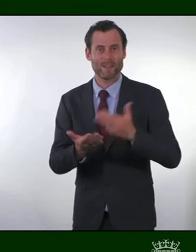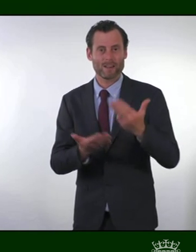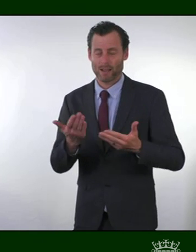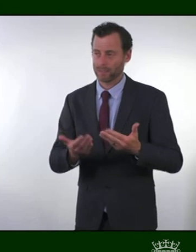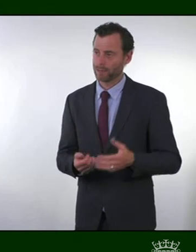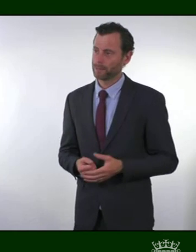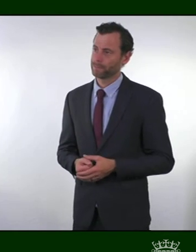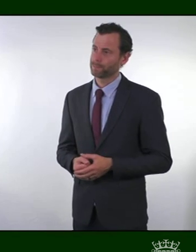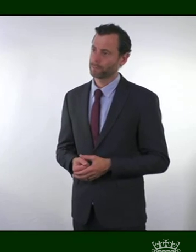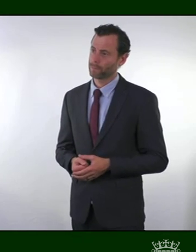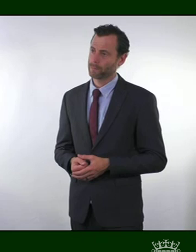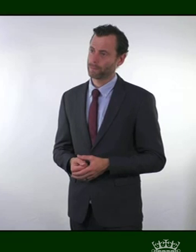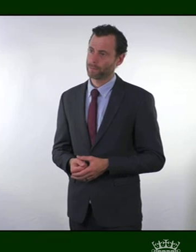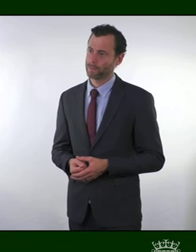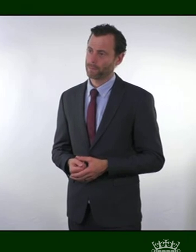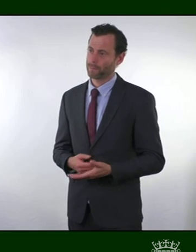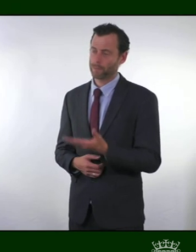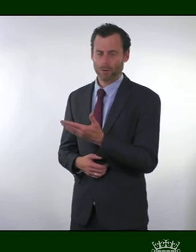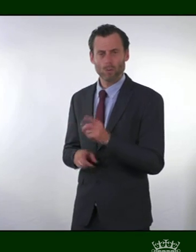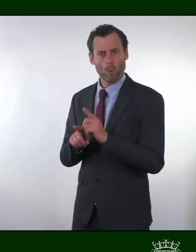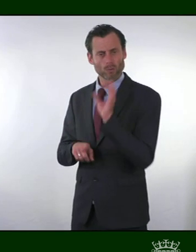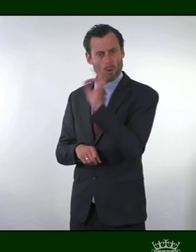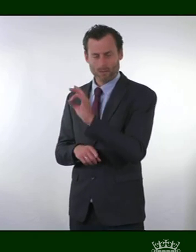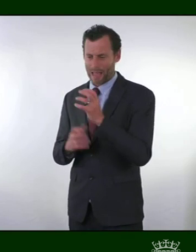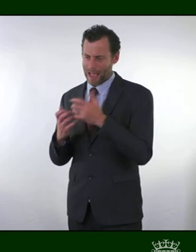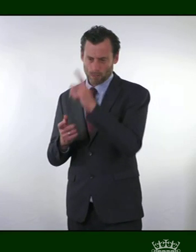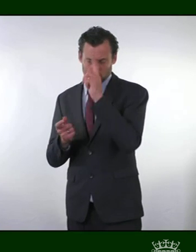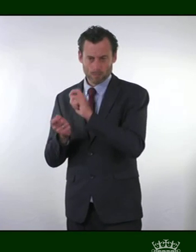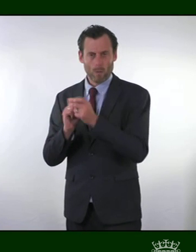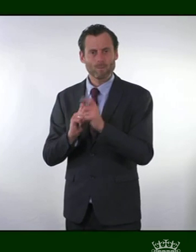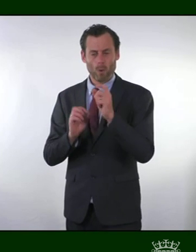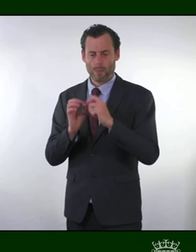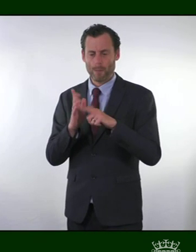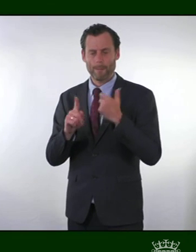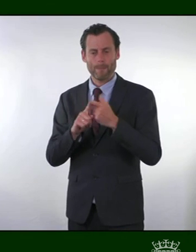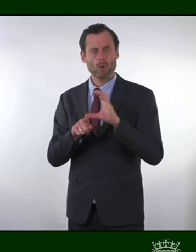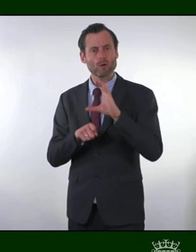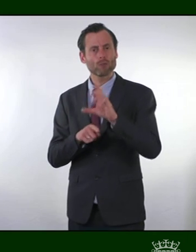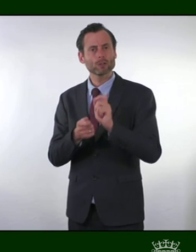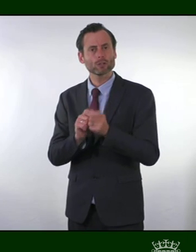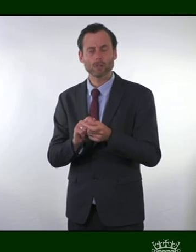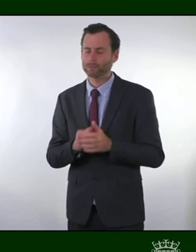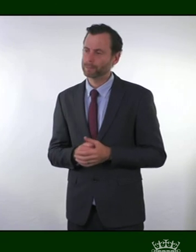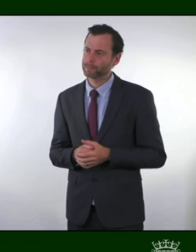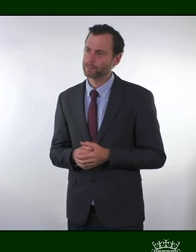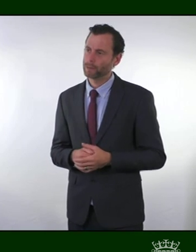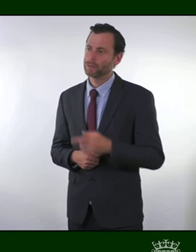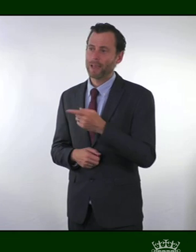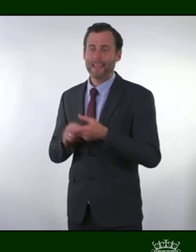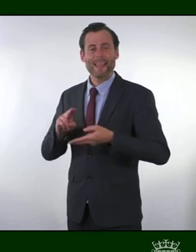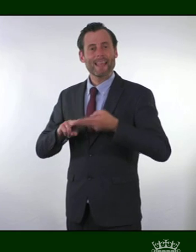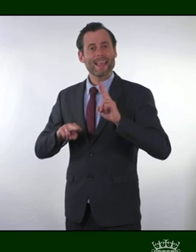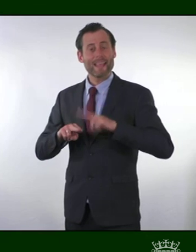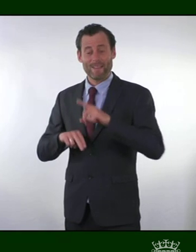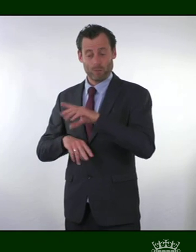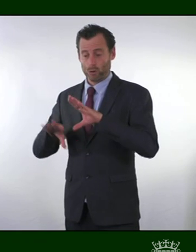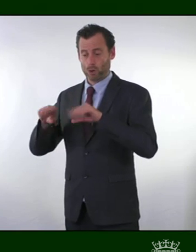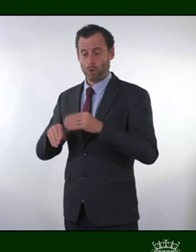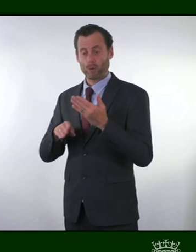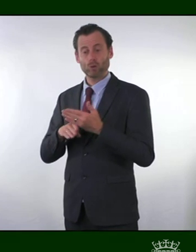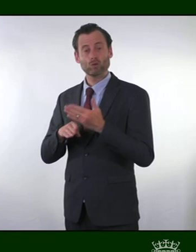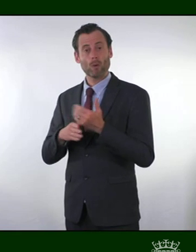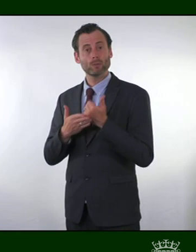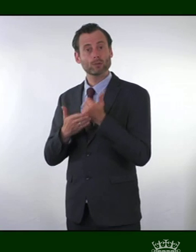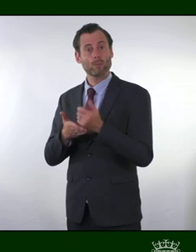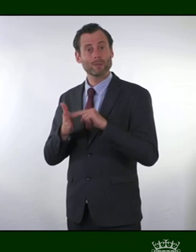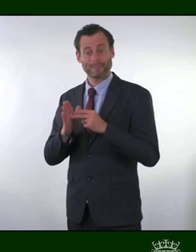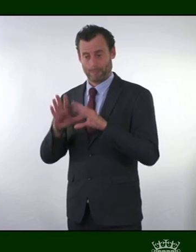The National Institute of Economic and Social Research has said today that UK GDP could be cut by 2.5% if the Chancellor goes ahead and withdraws the job support schemes prematurely.